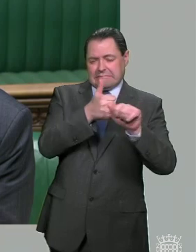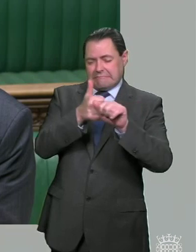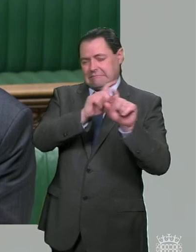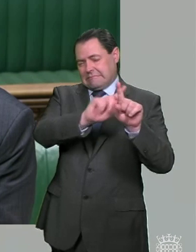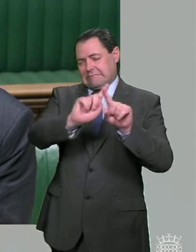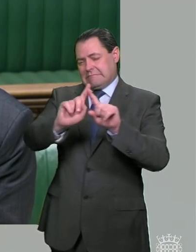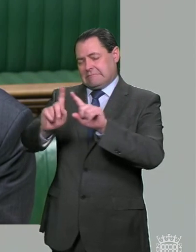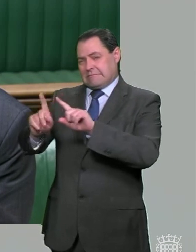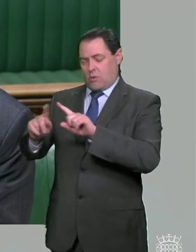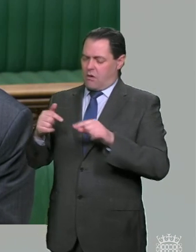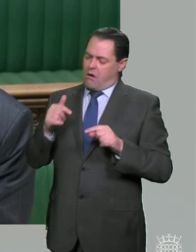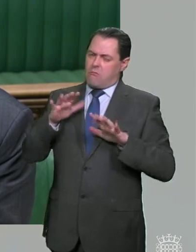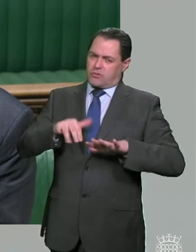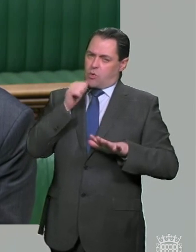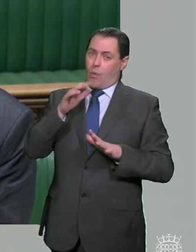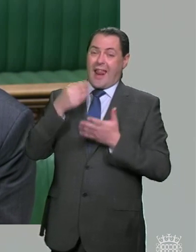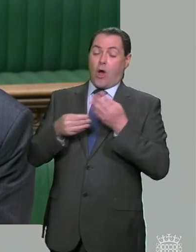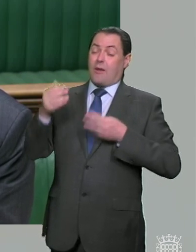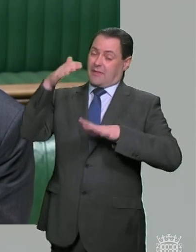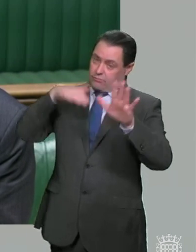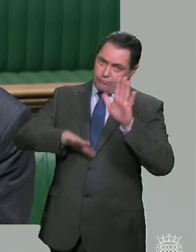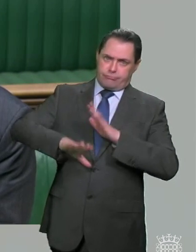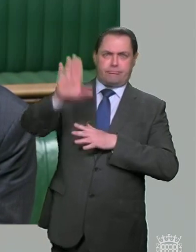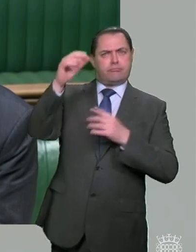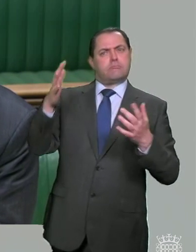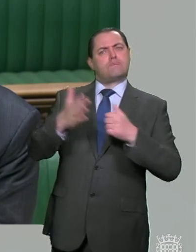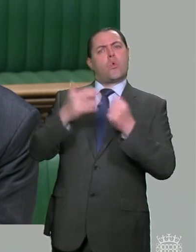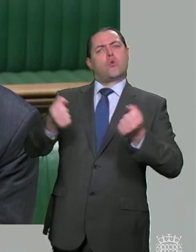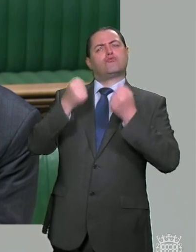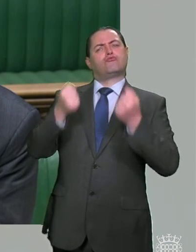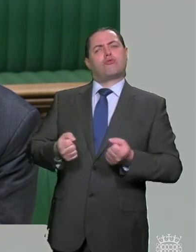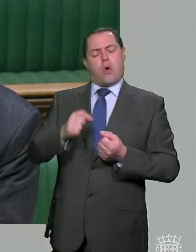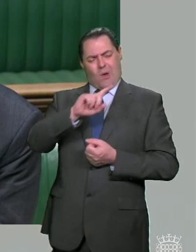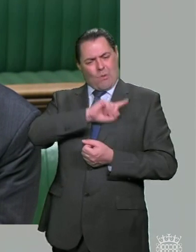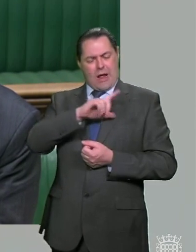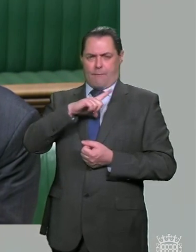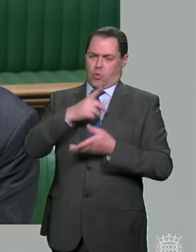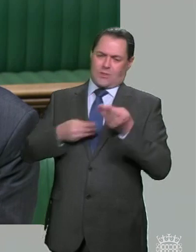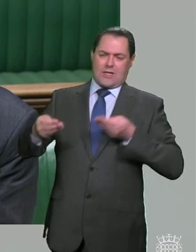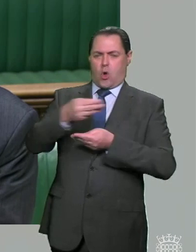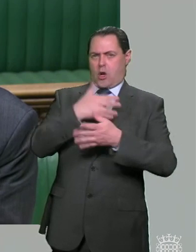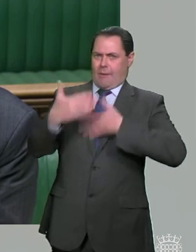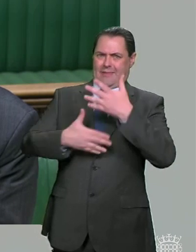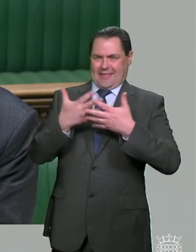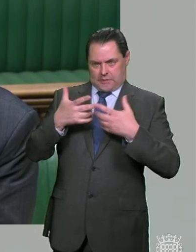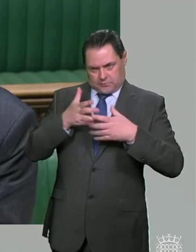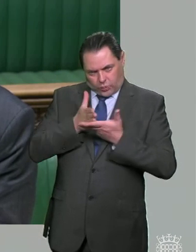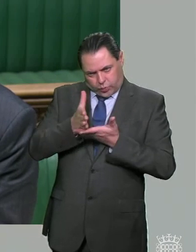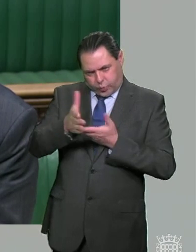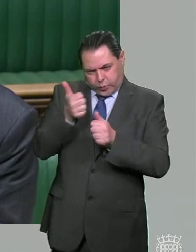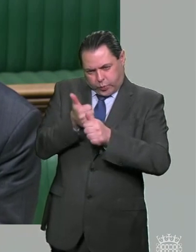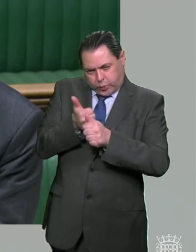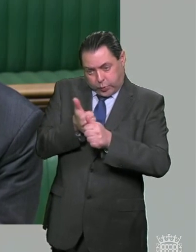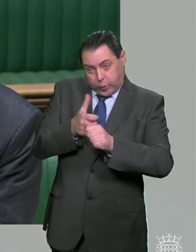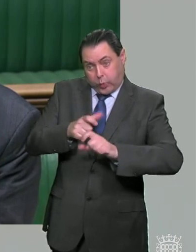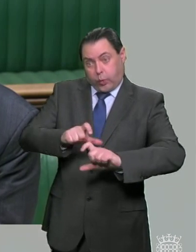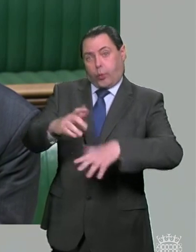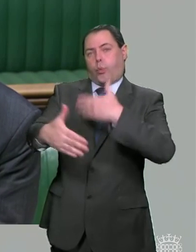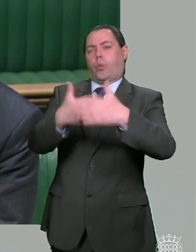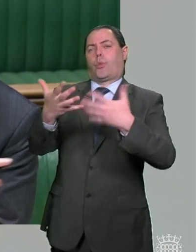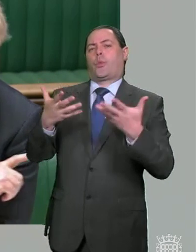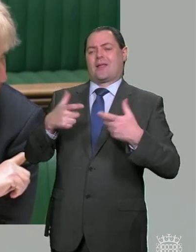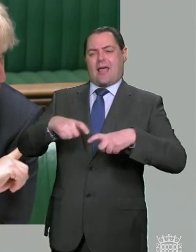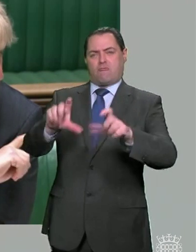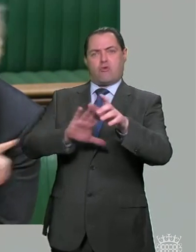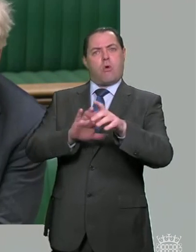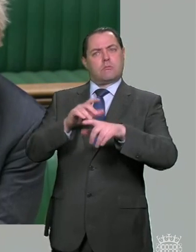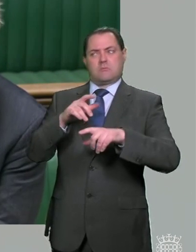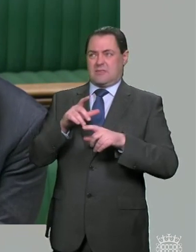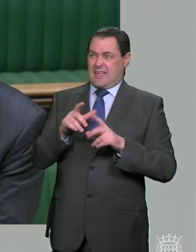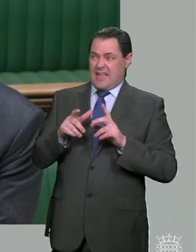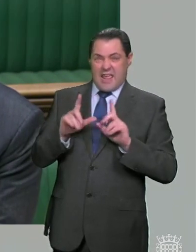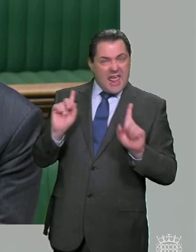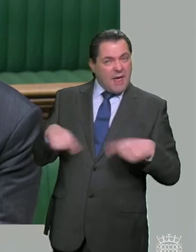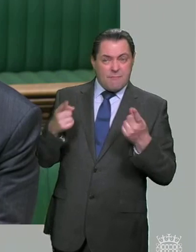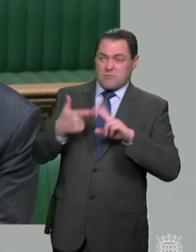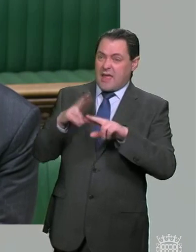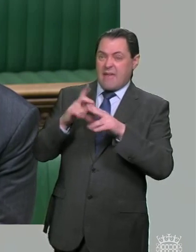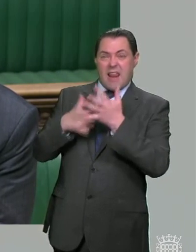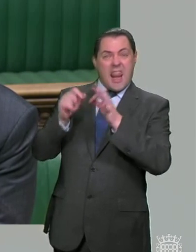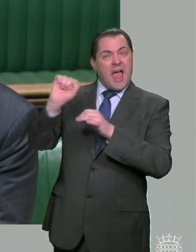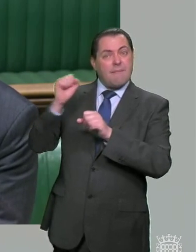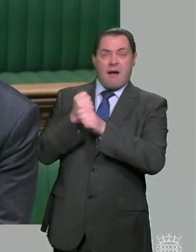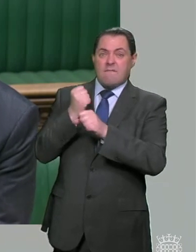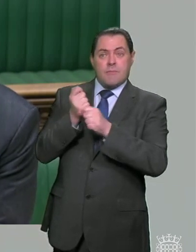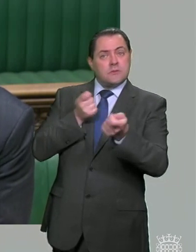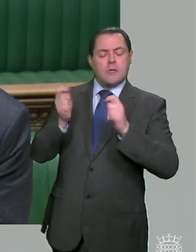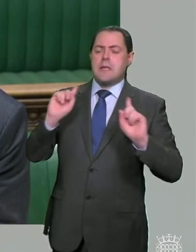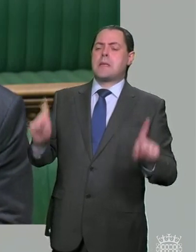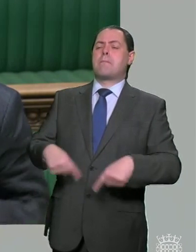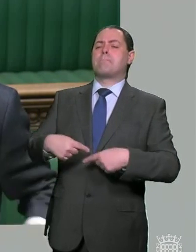We in this country will bounce back all the better and all the stronger because of the strong economy that we ensured this country had going into the crisis, which would have been impossible under a Labour Government.